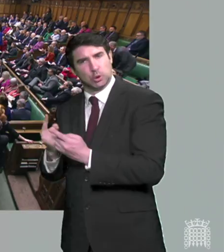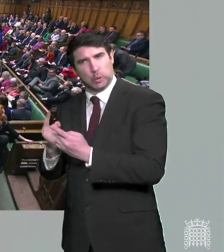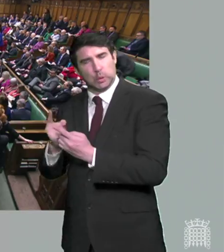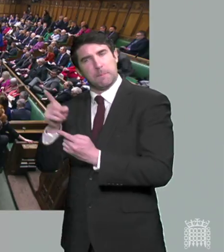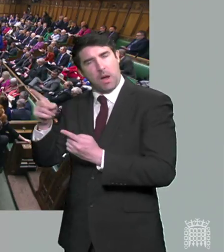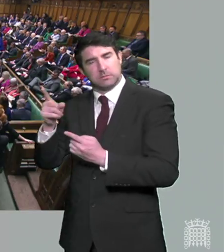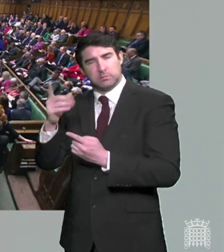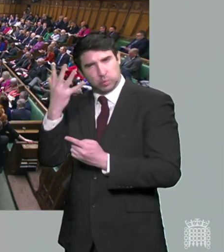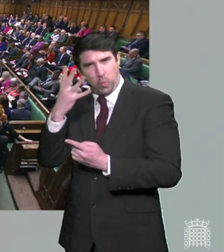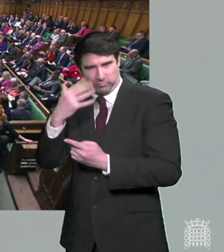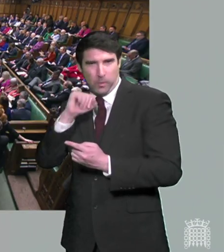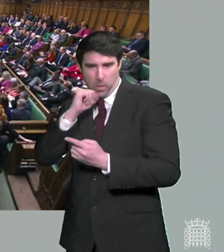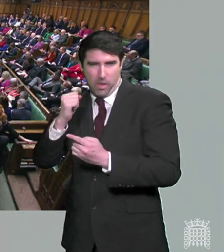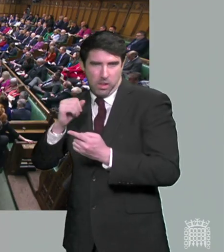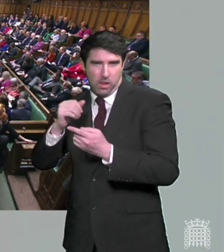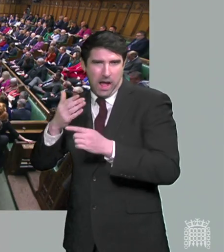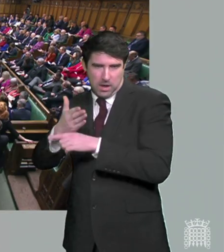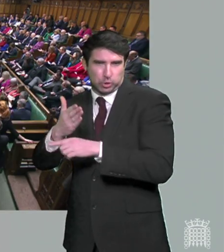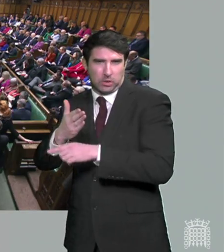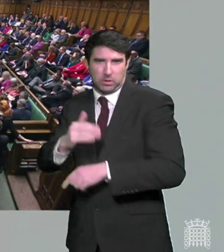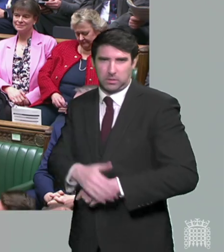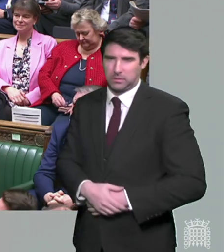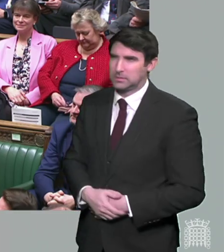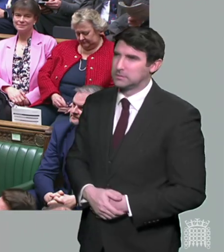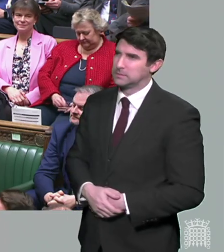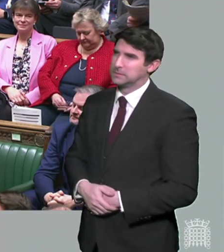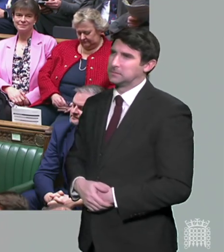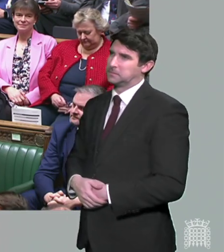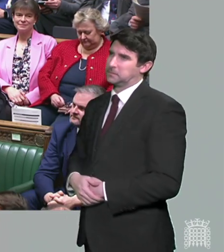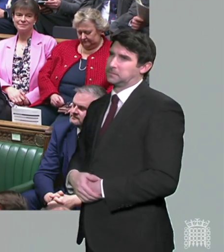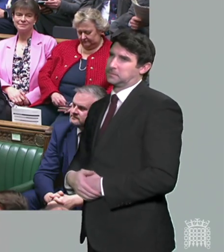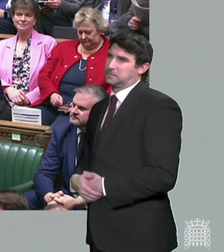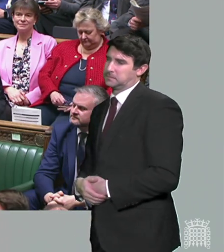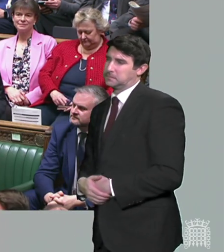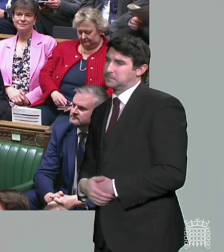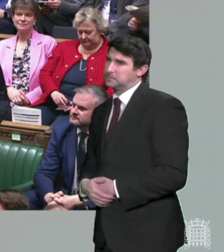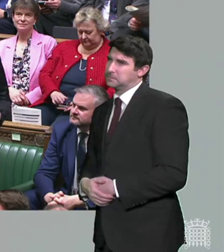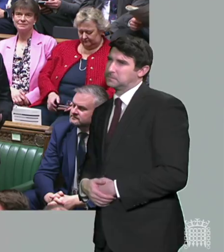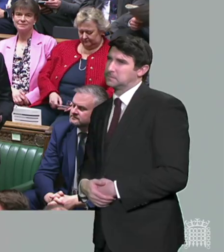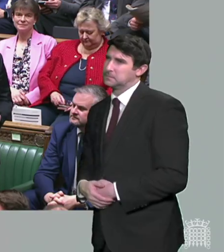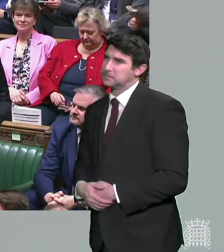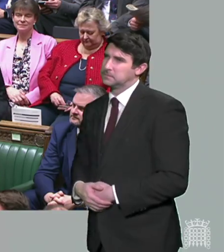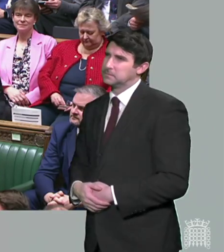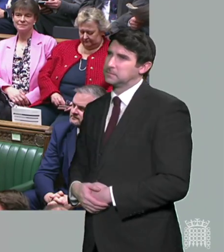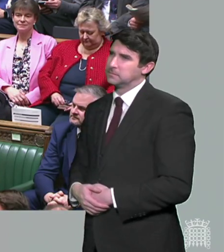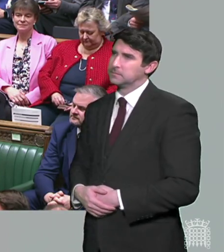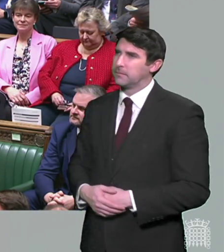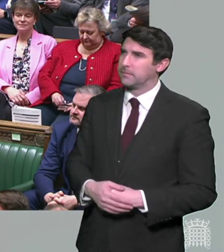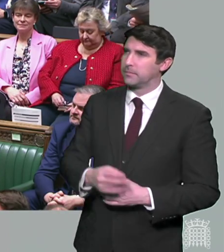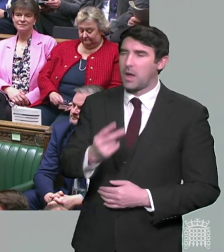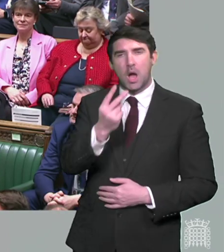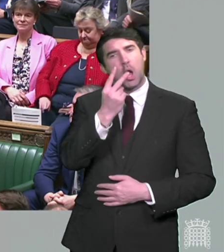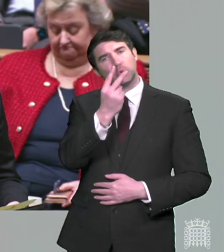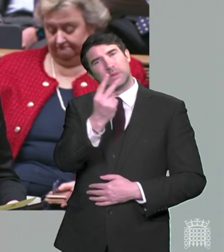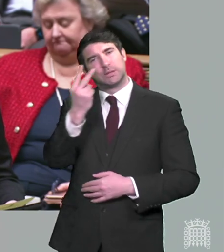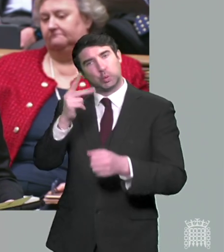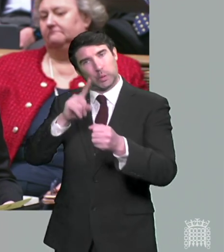Twenty-two years ago this month, a good friend of mine died from AIDS.